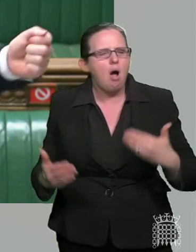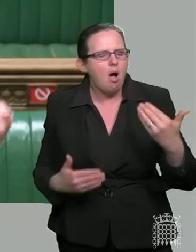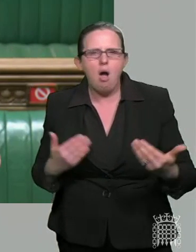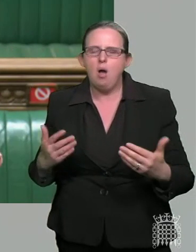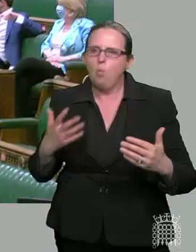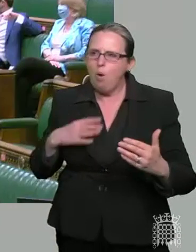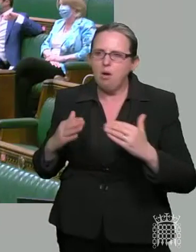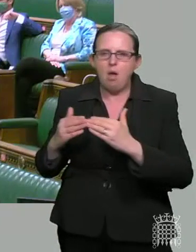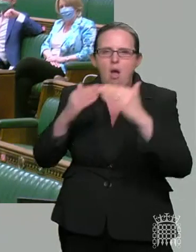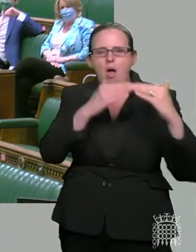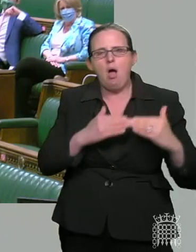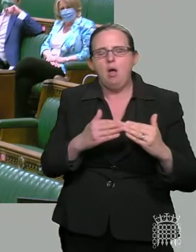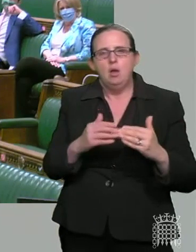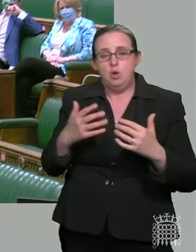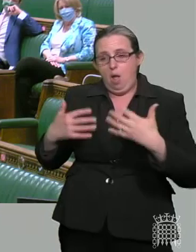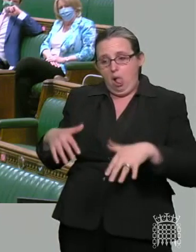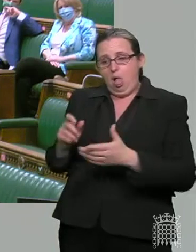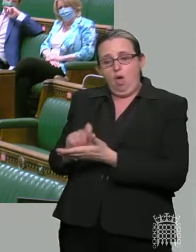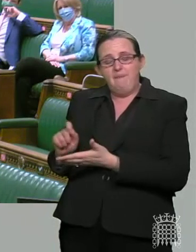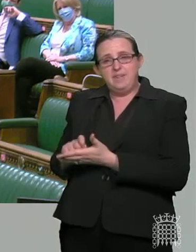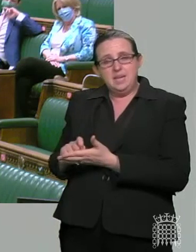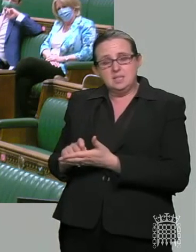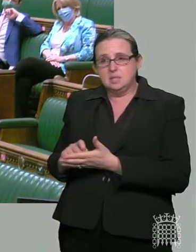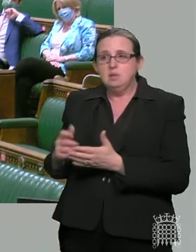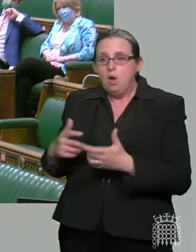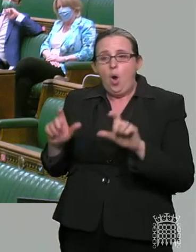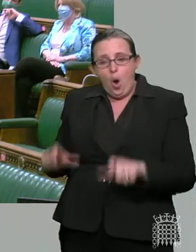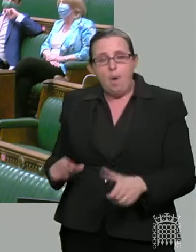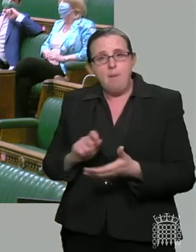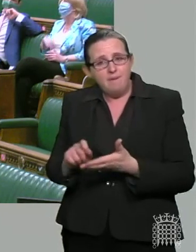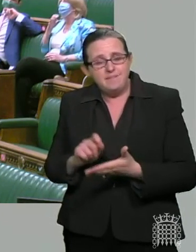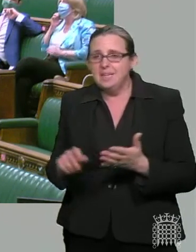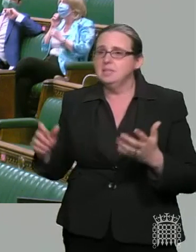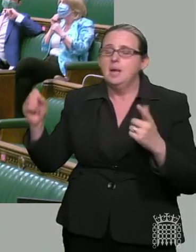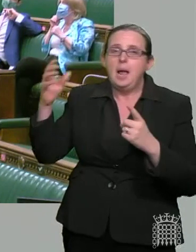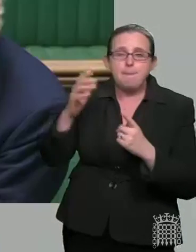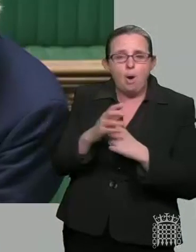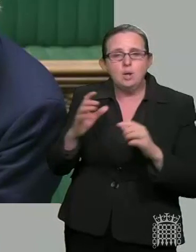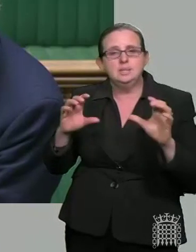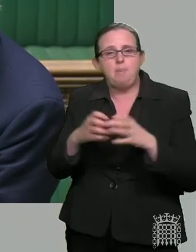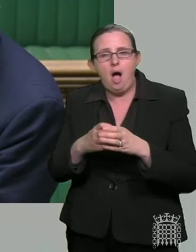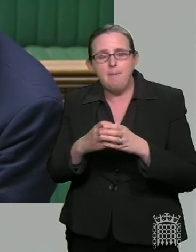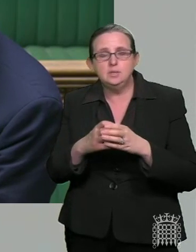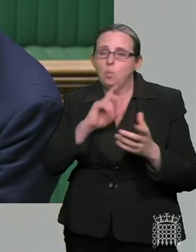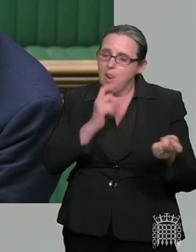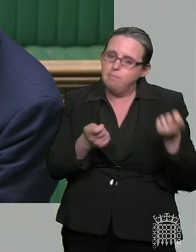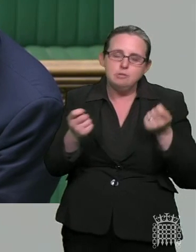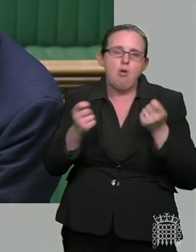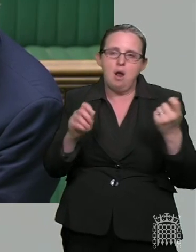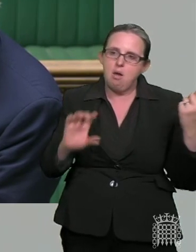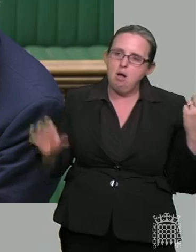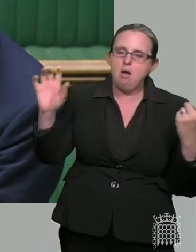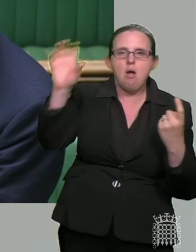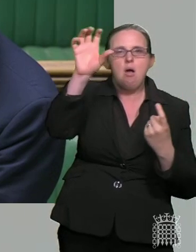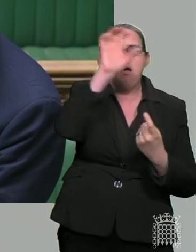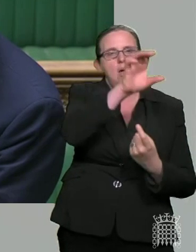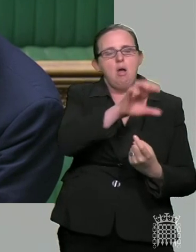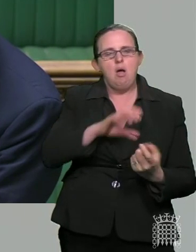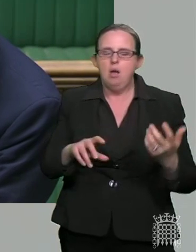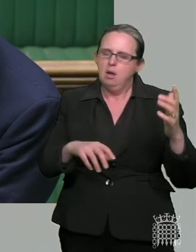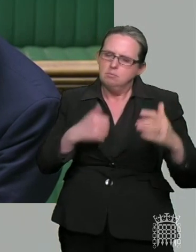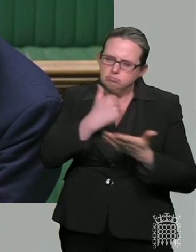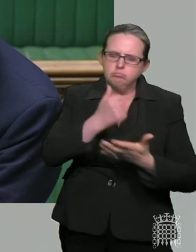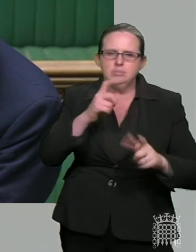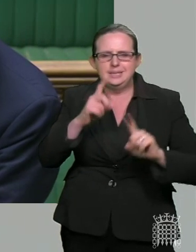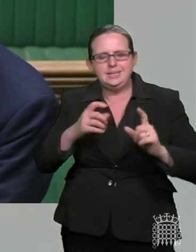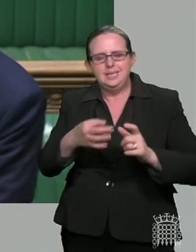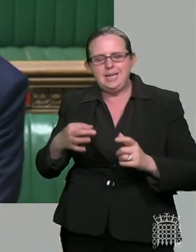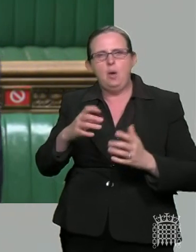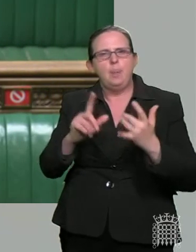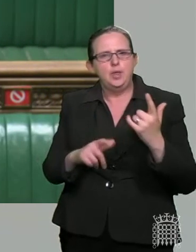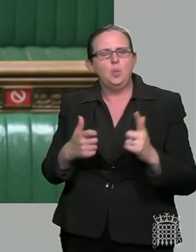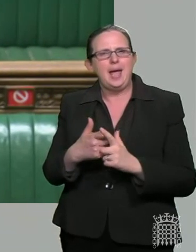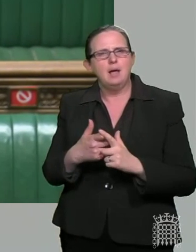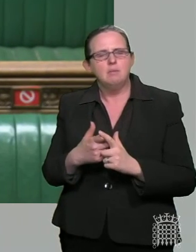We are not just sending back offices; some of the most important Departments of State will be run from around our great cities and towns in the whole of the UK.